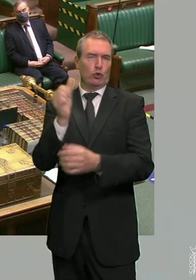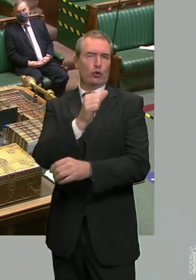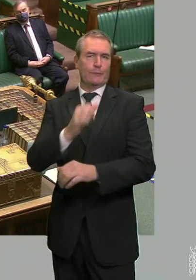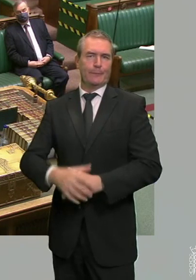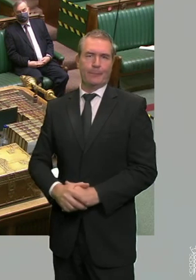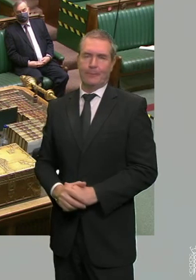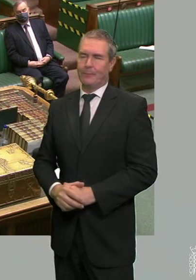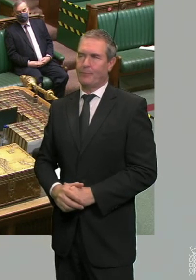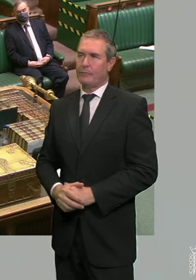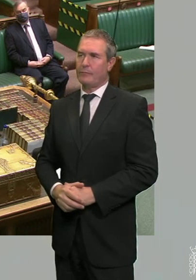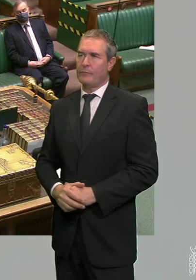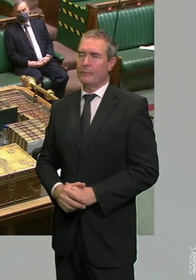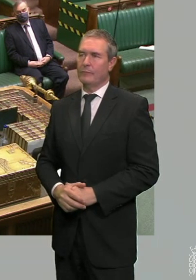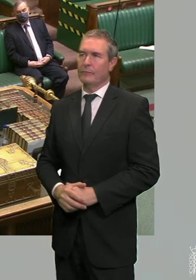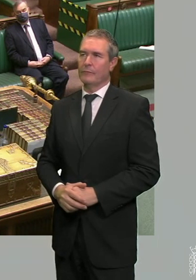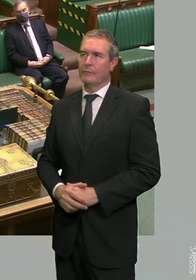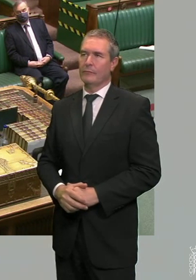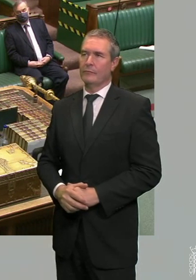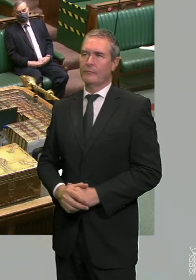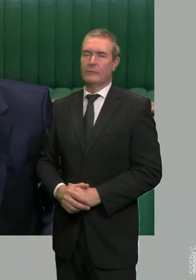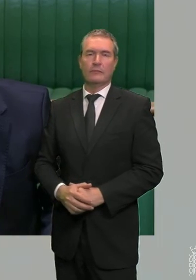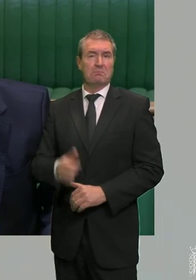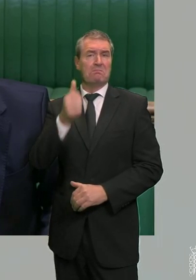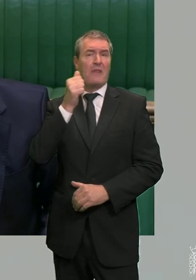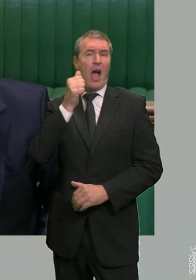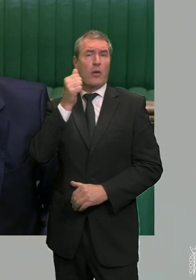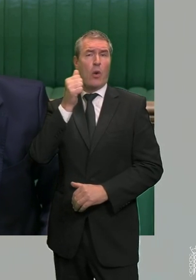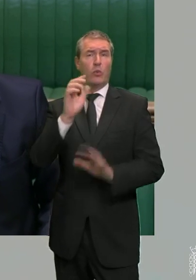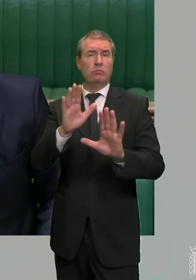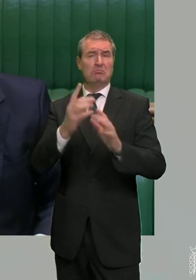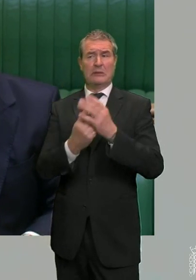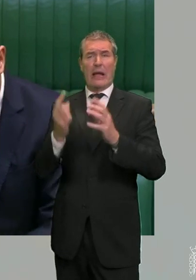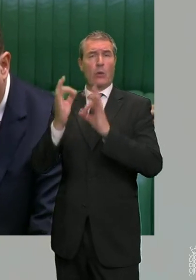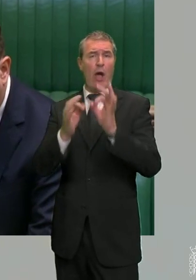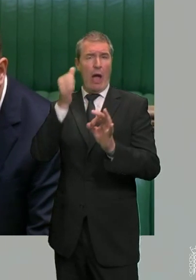I know that the Prime Minister is launching an inquiry.